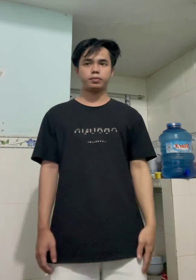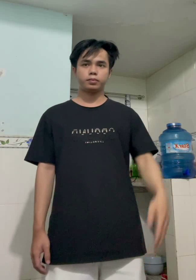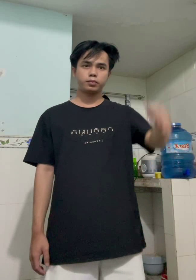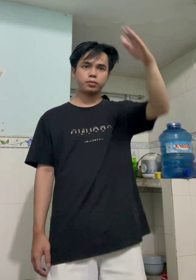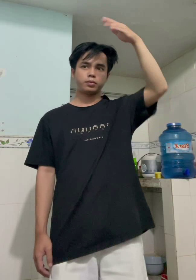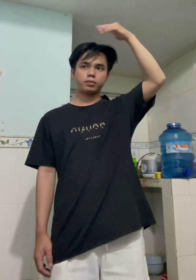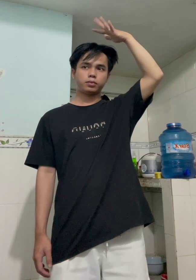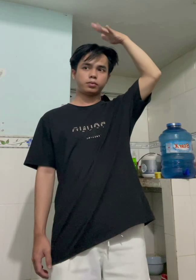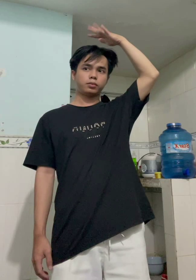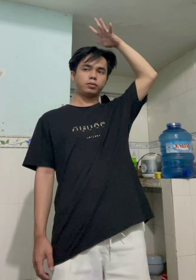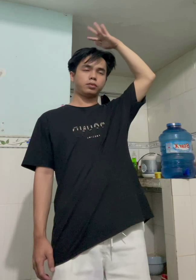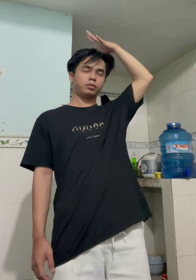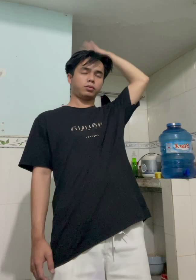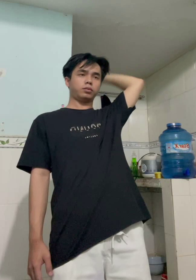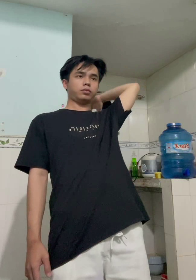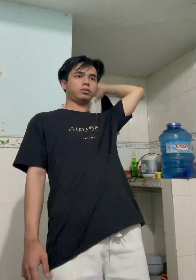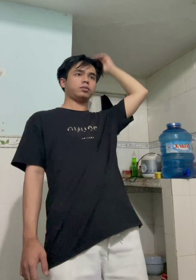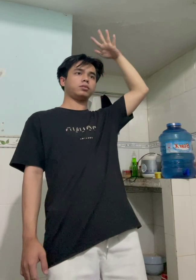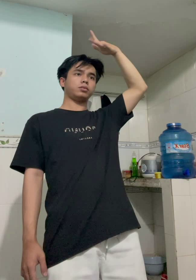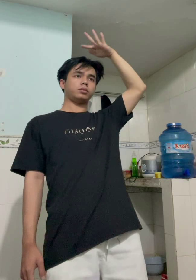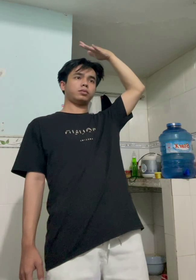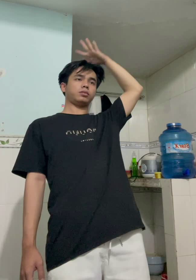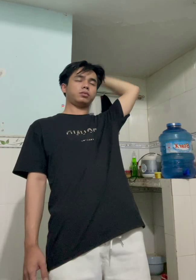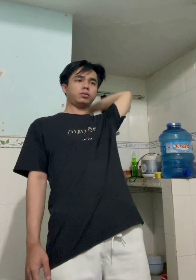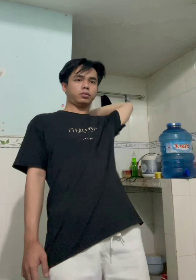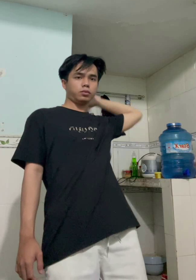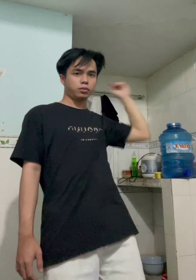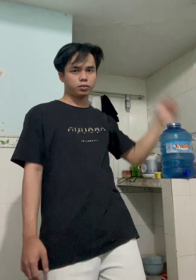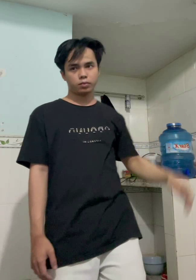vo ly